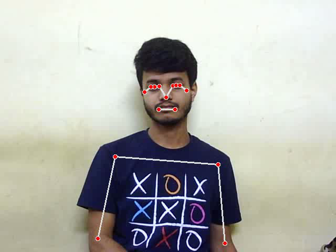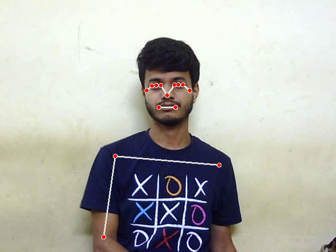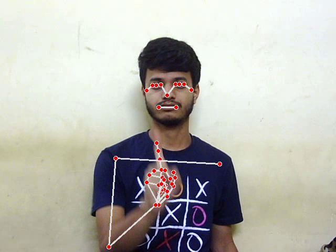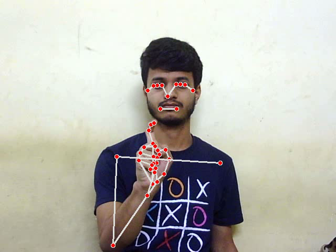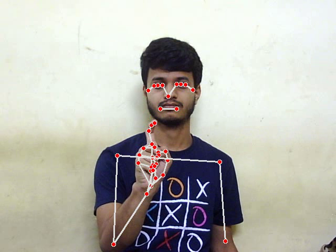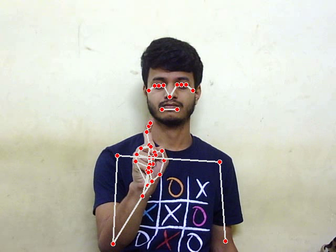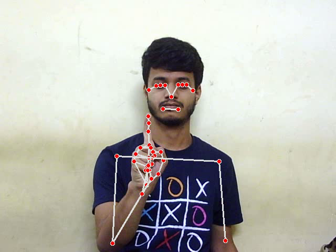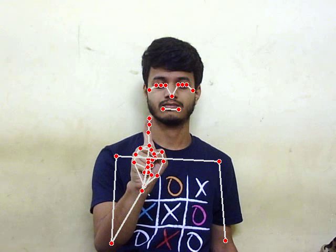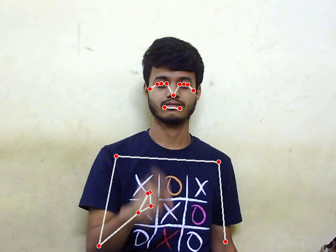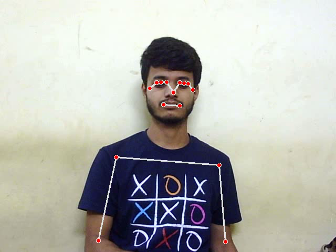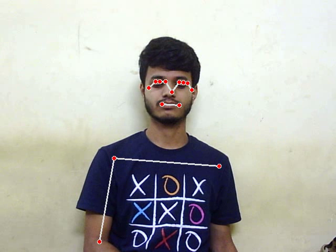question